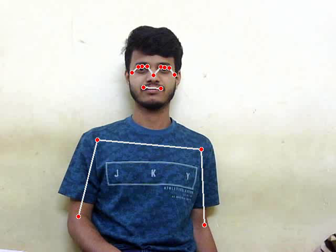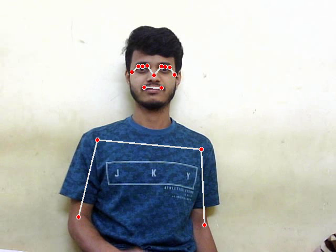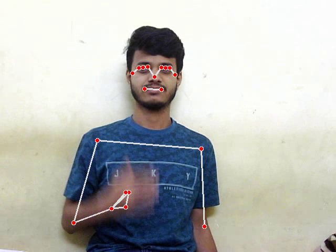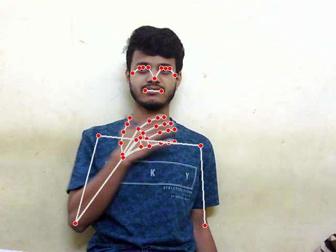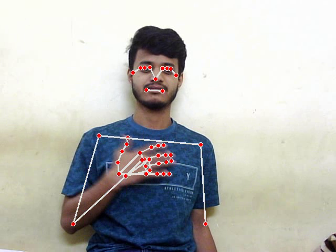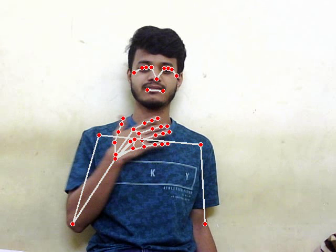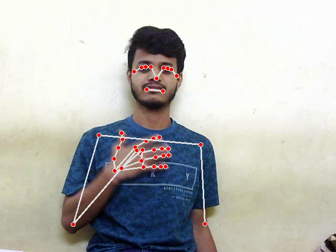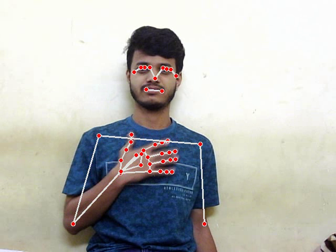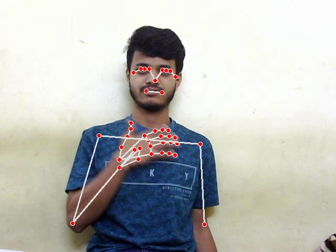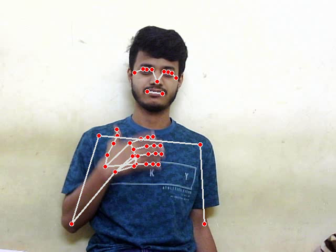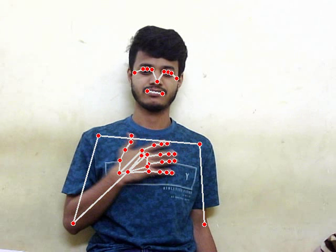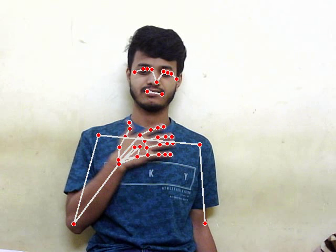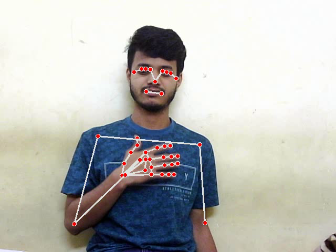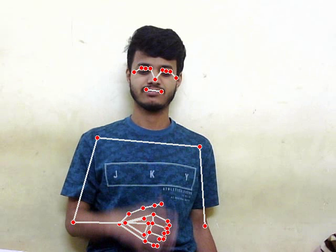please